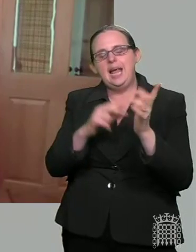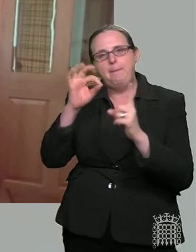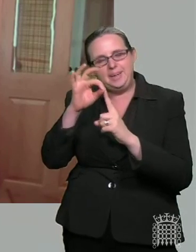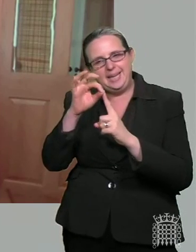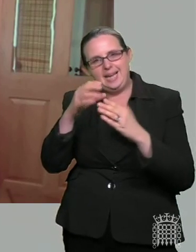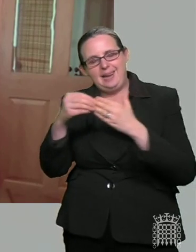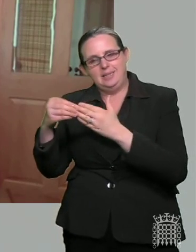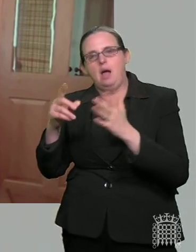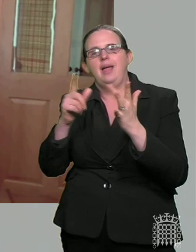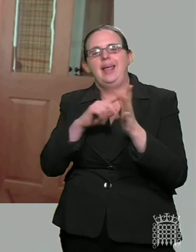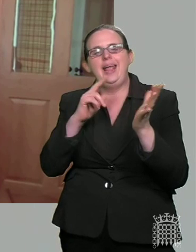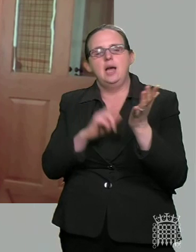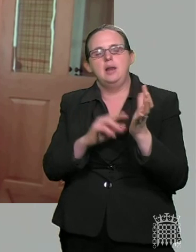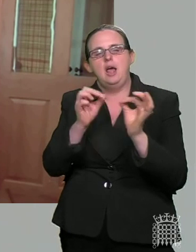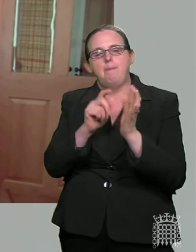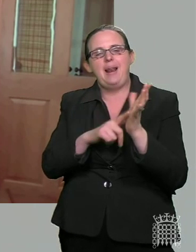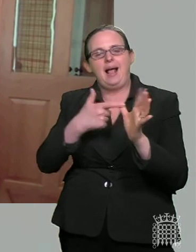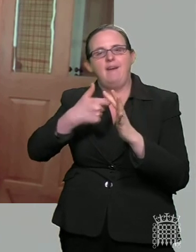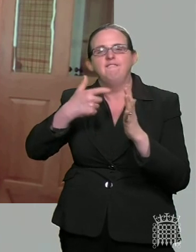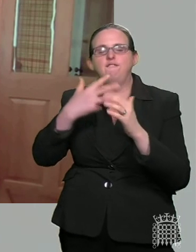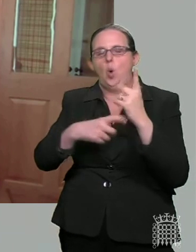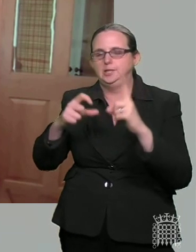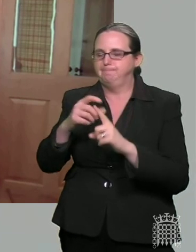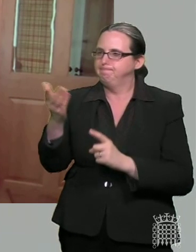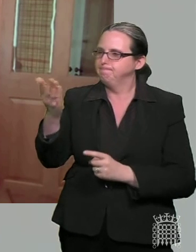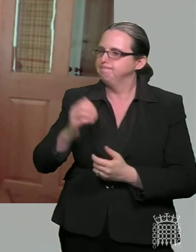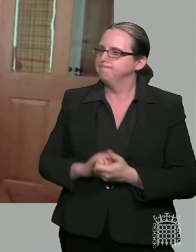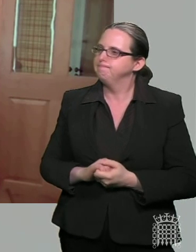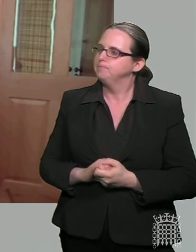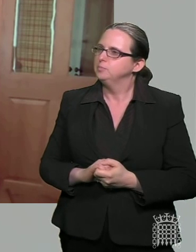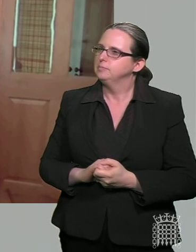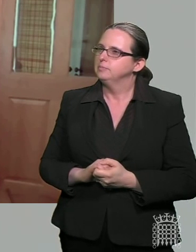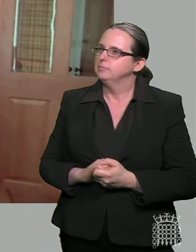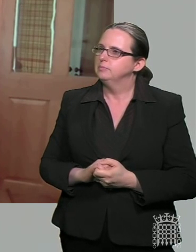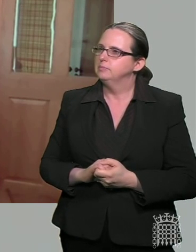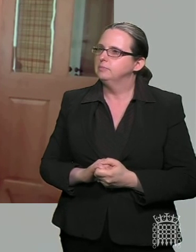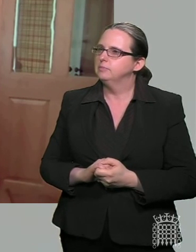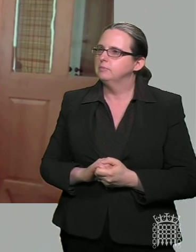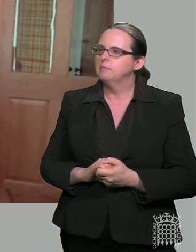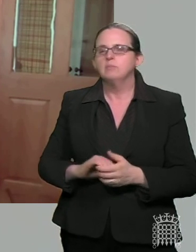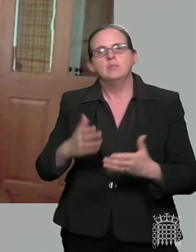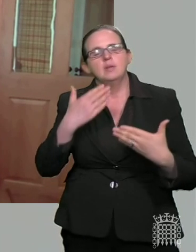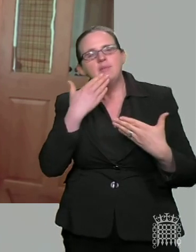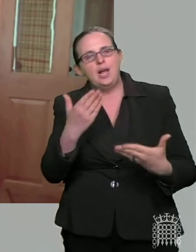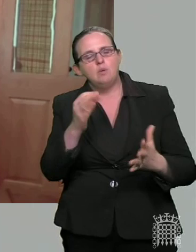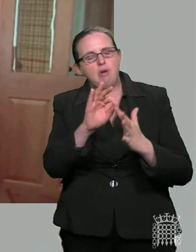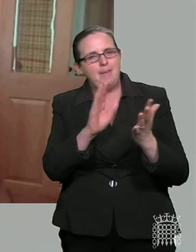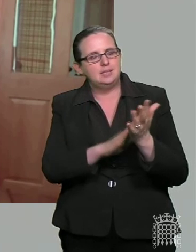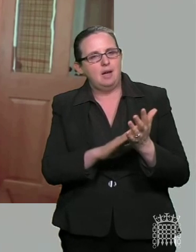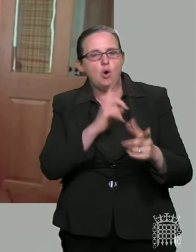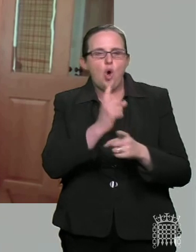May I thank the Prime Minister for his comments on the Ballymurphy inquest?